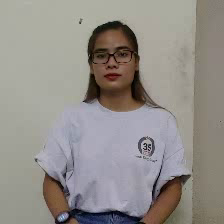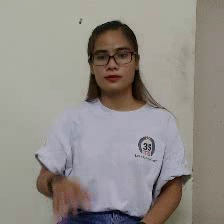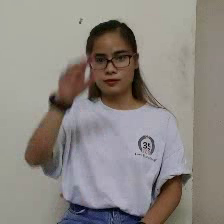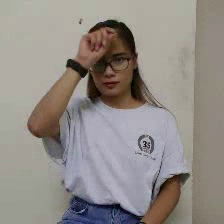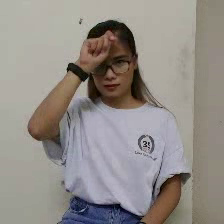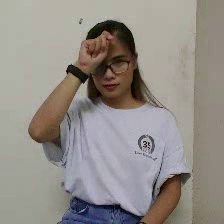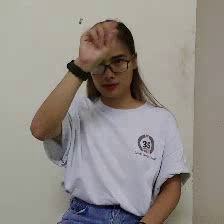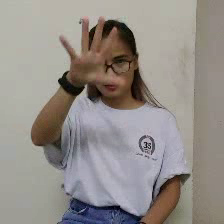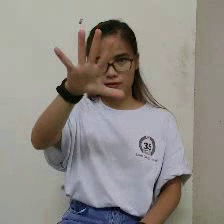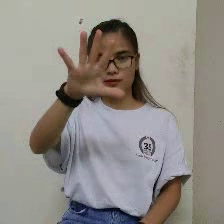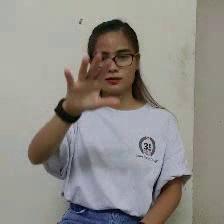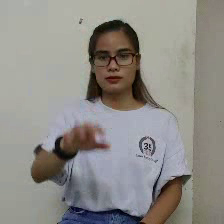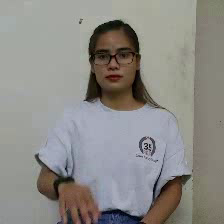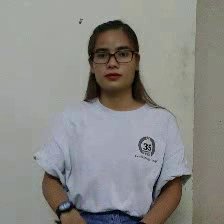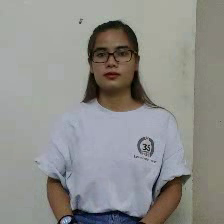Dạy dỗ